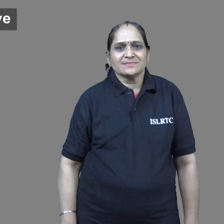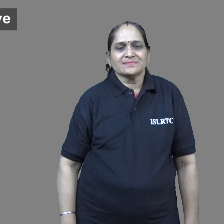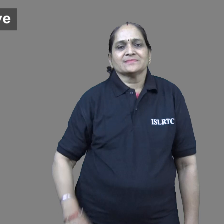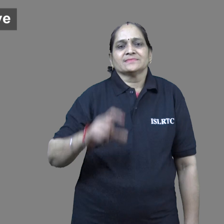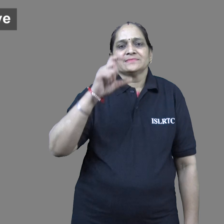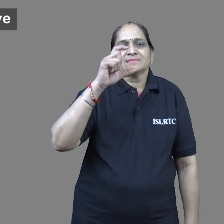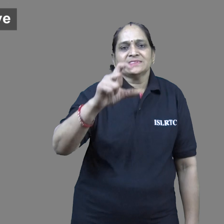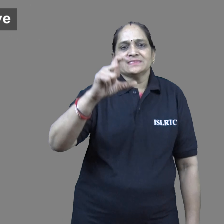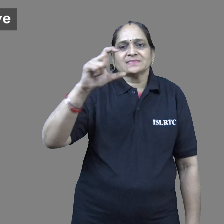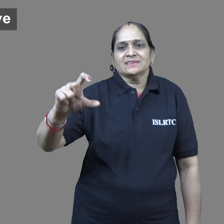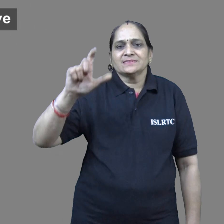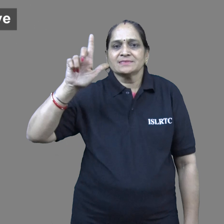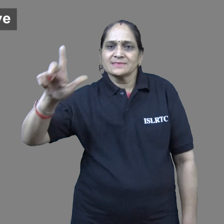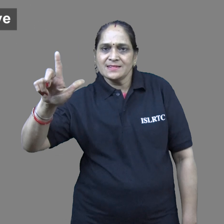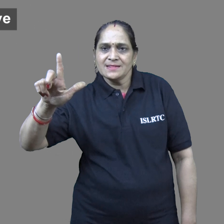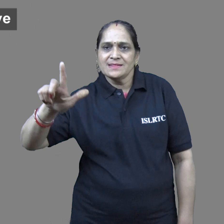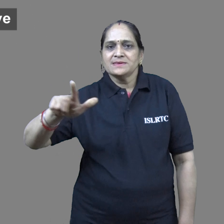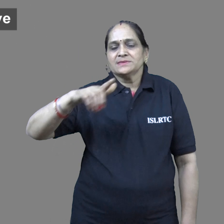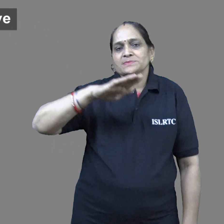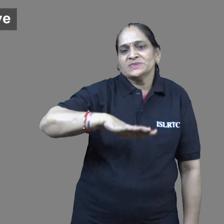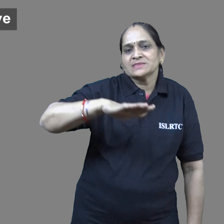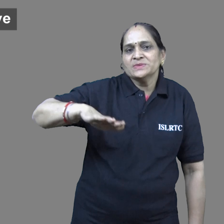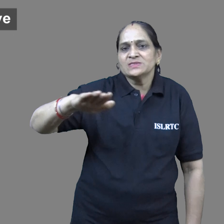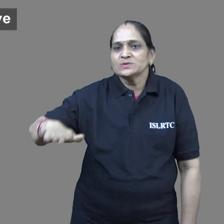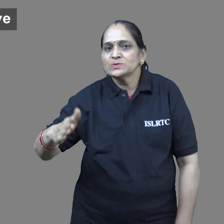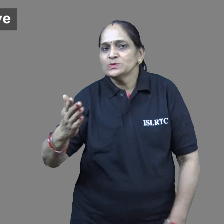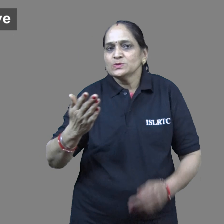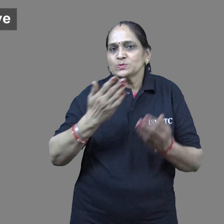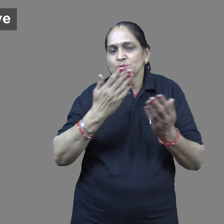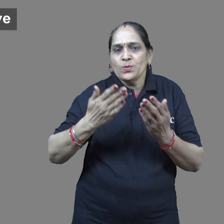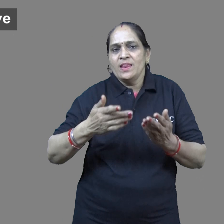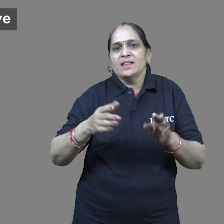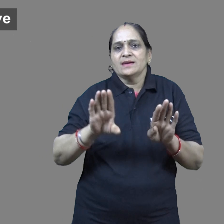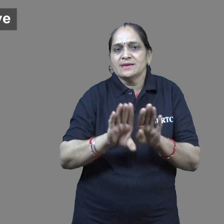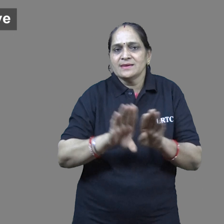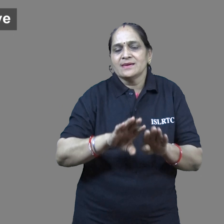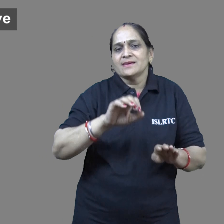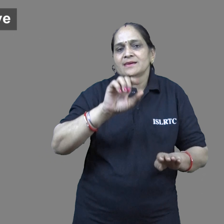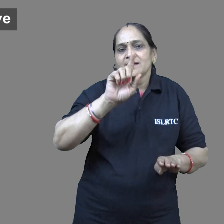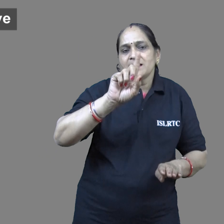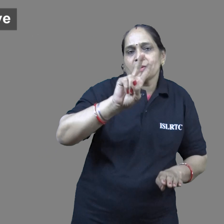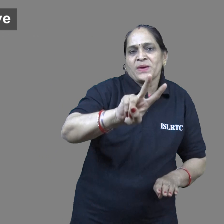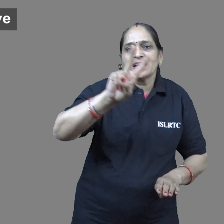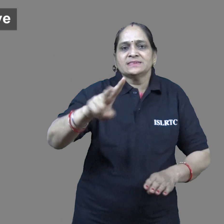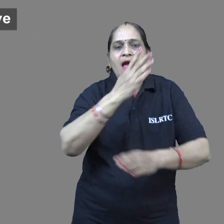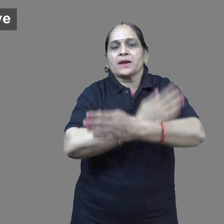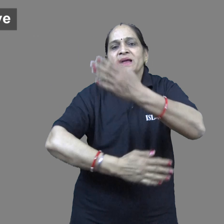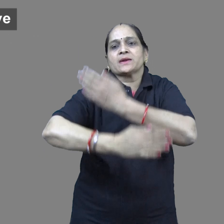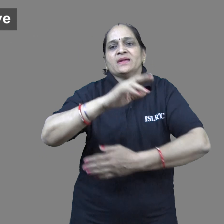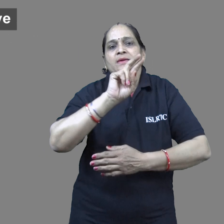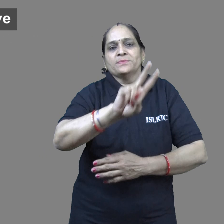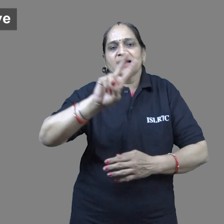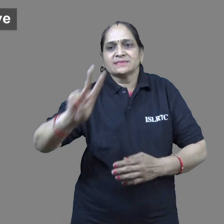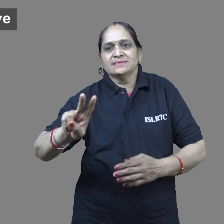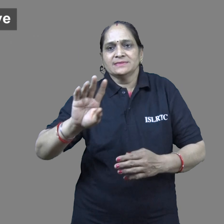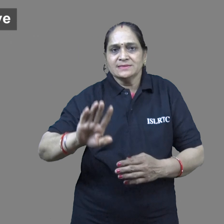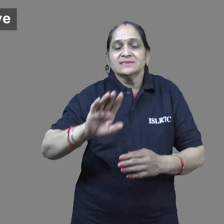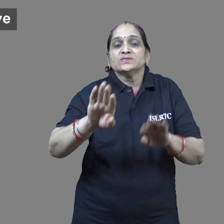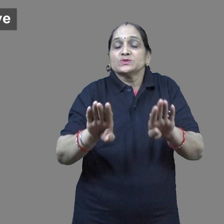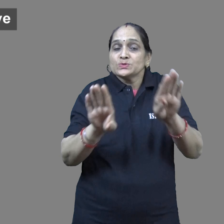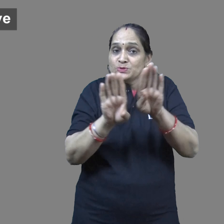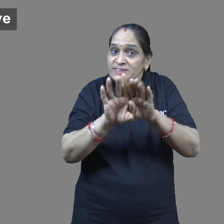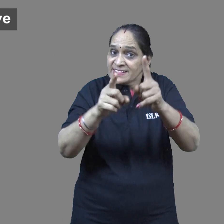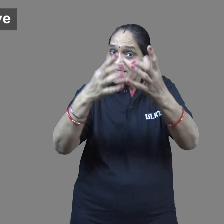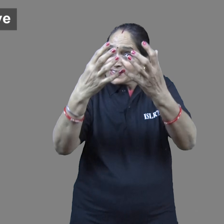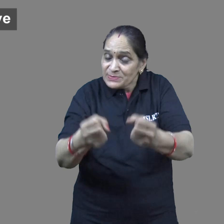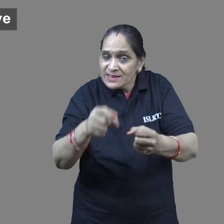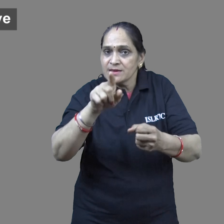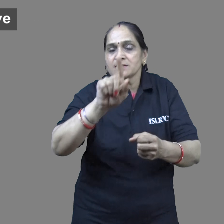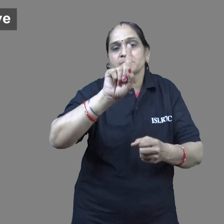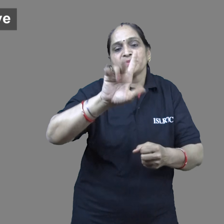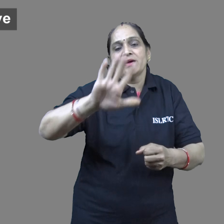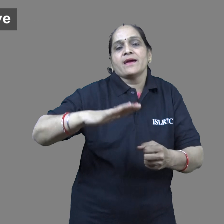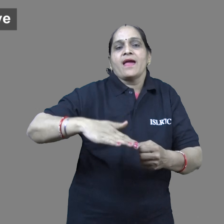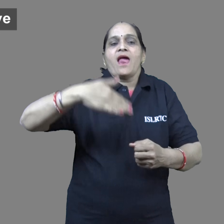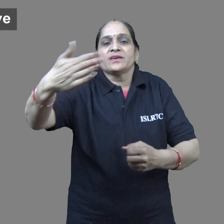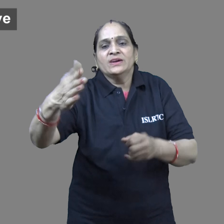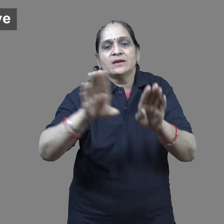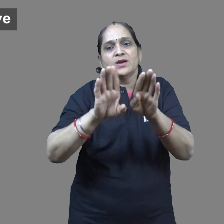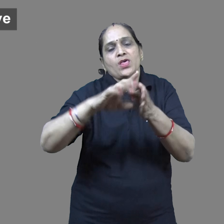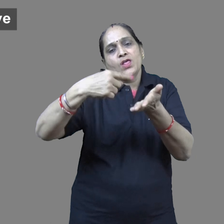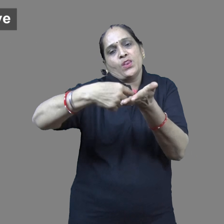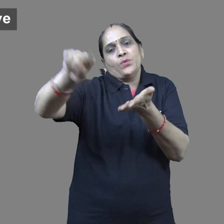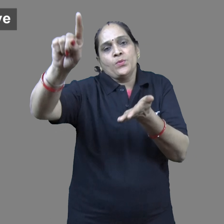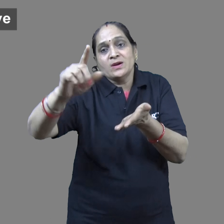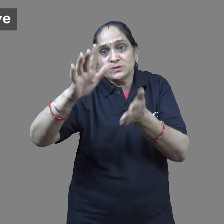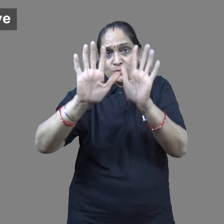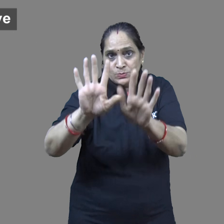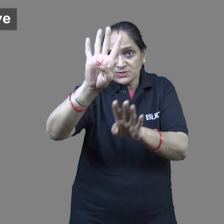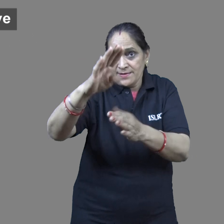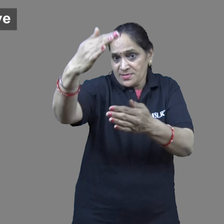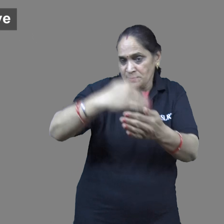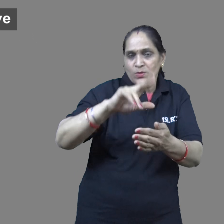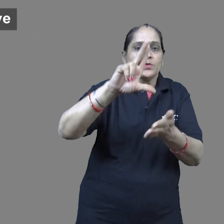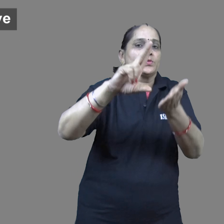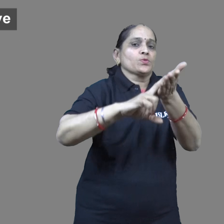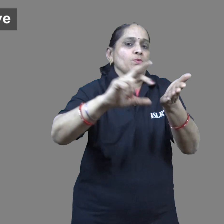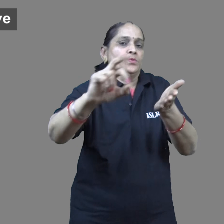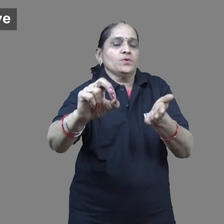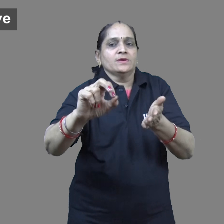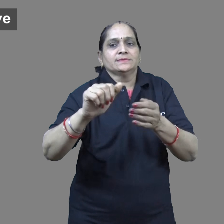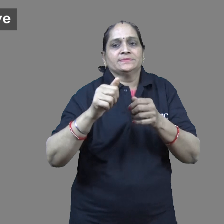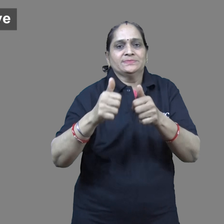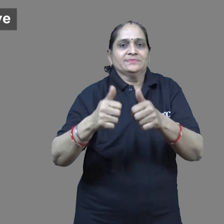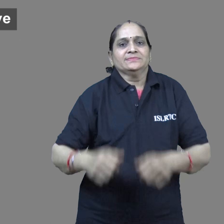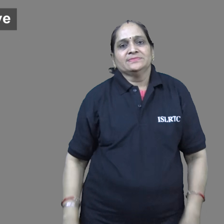Child Care Leave (CCL)